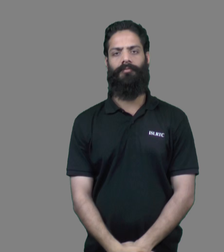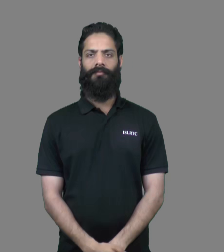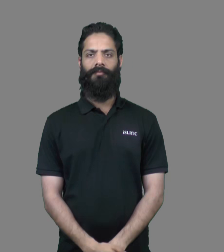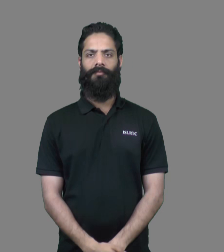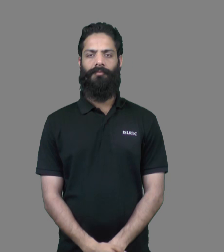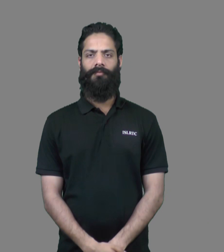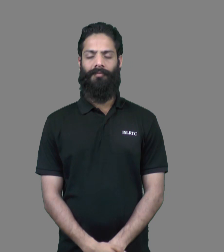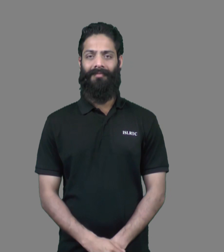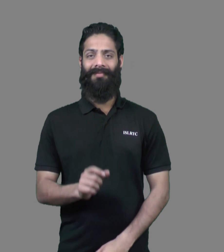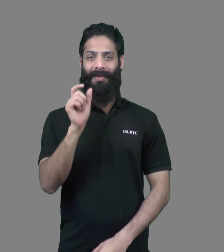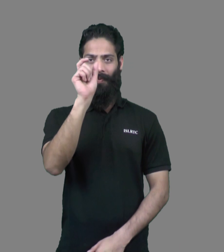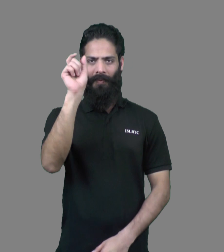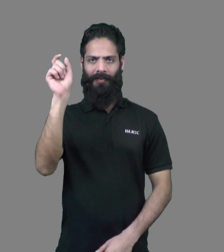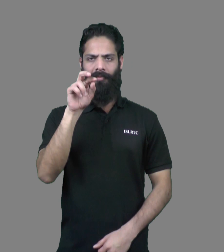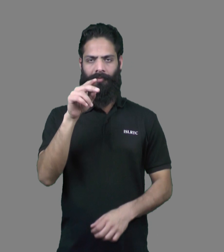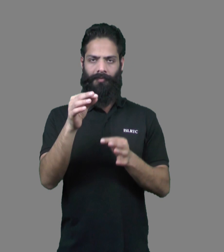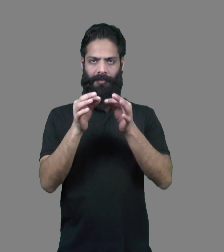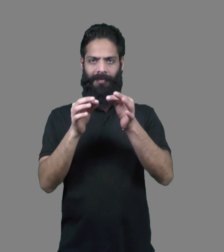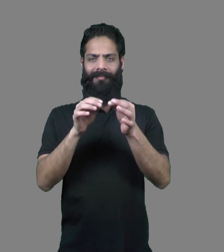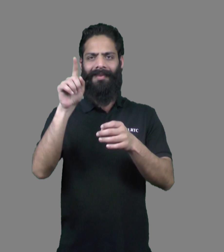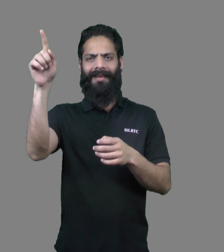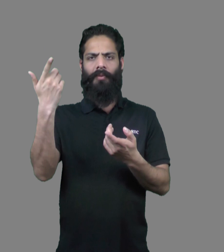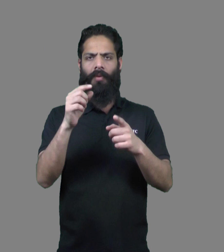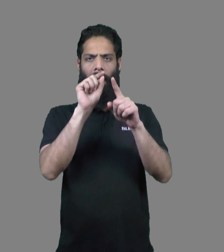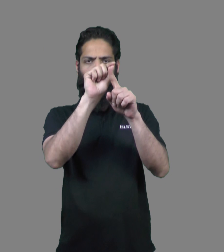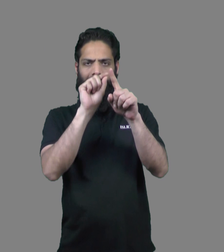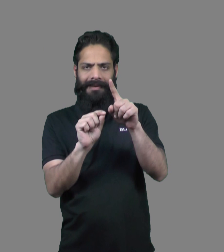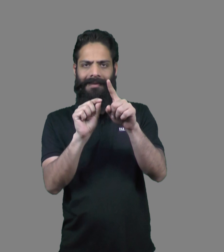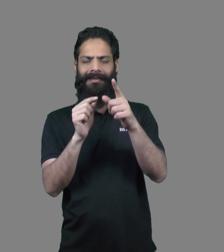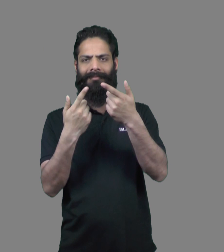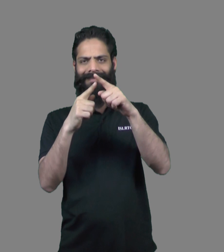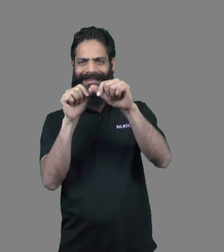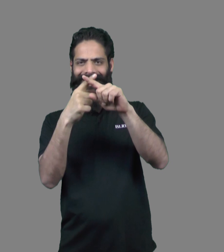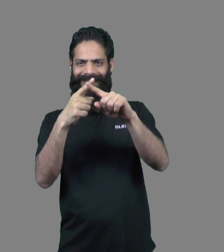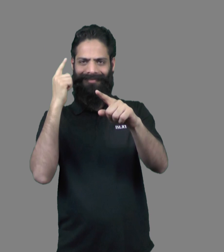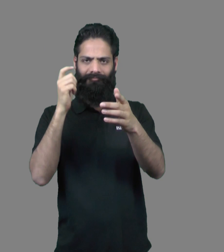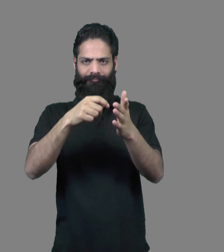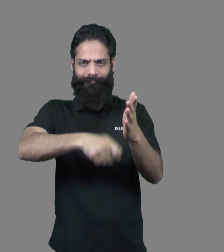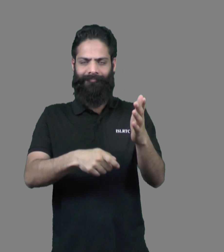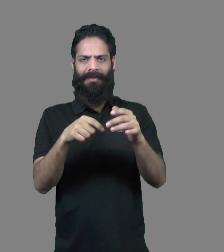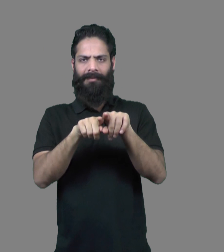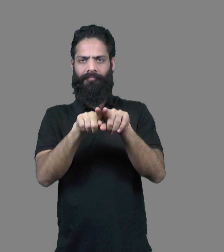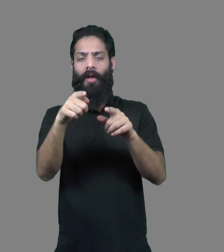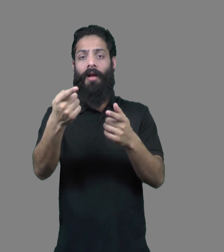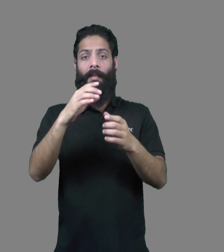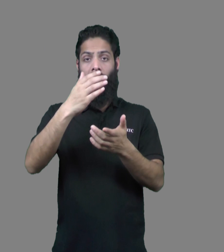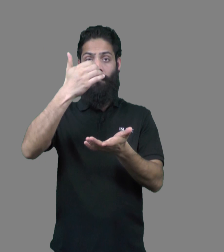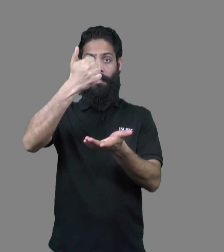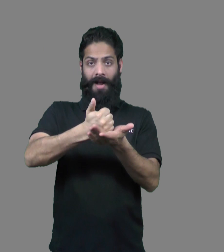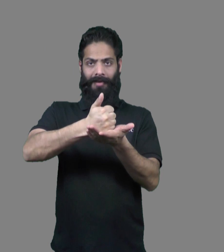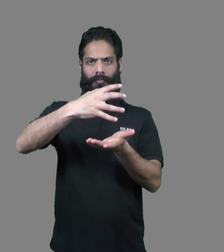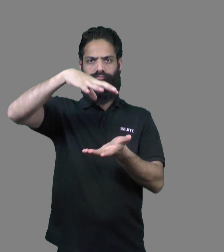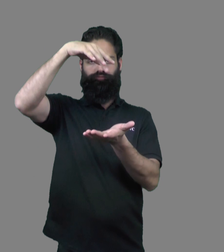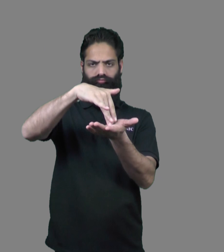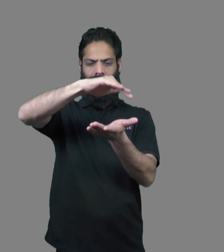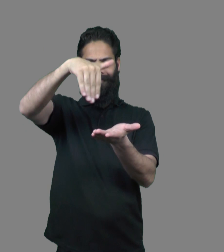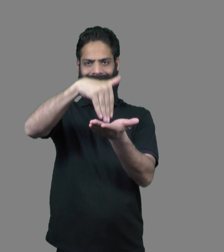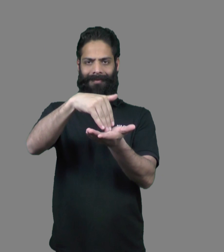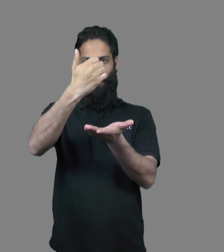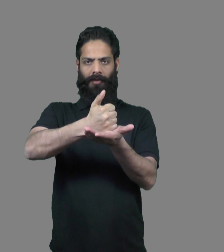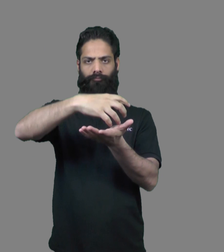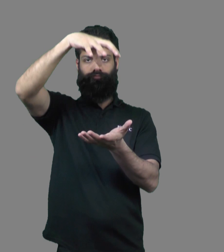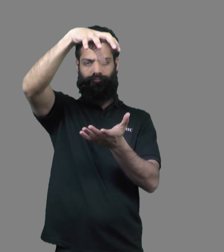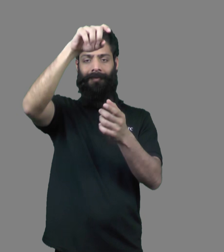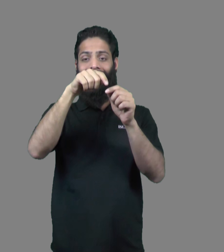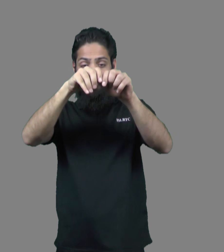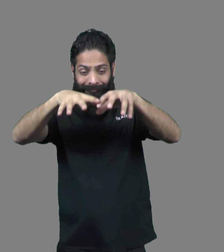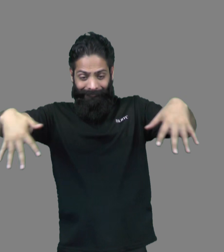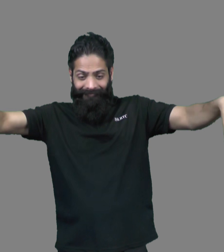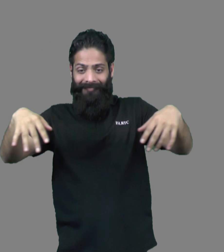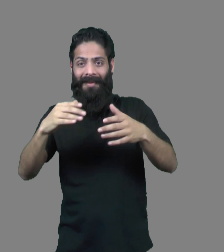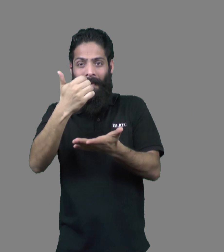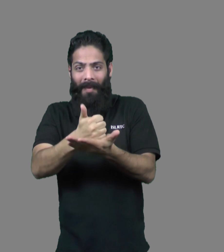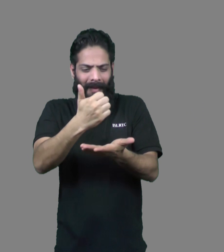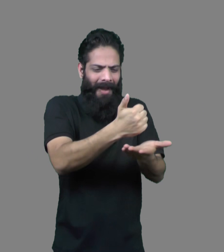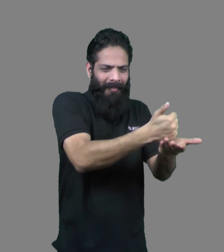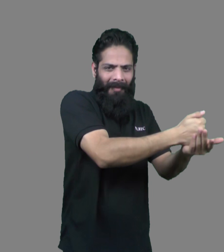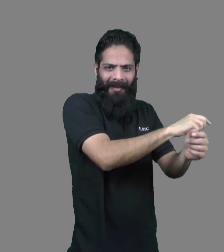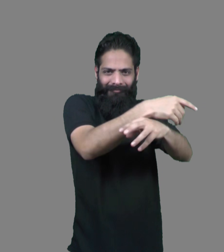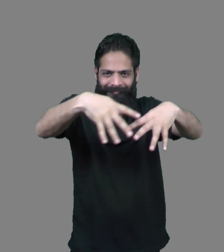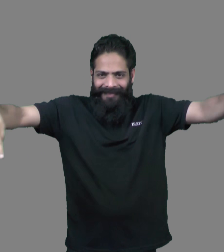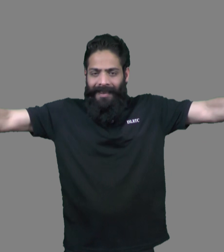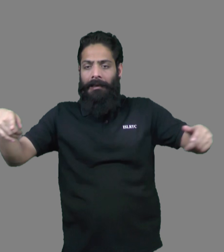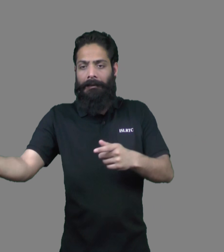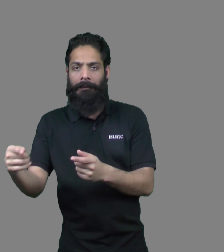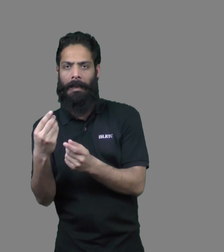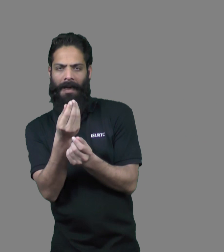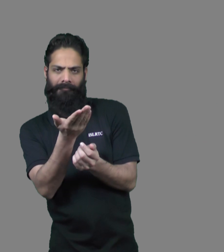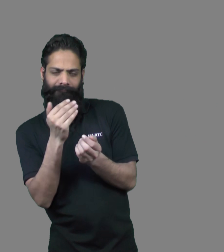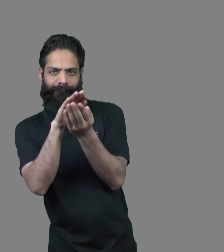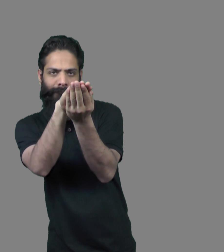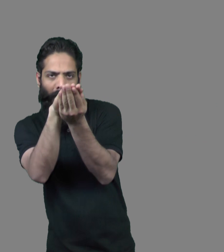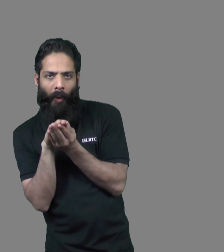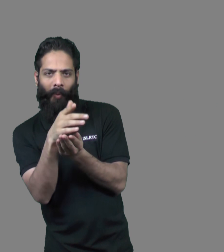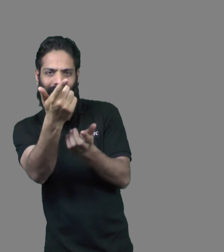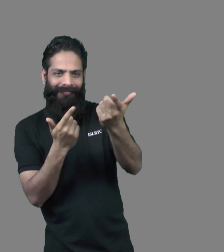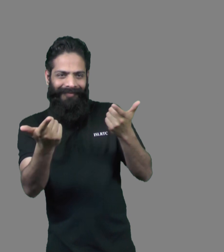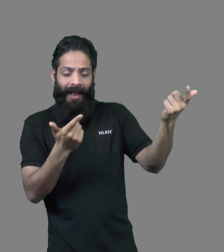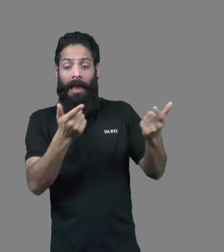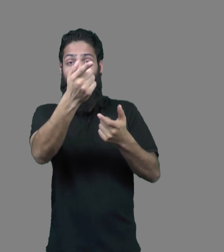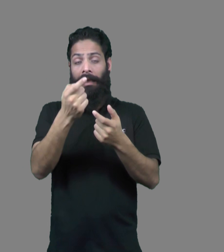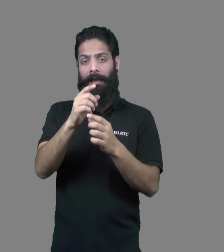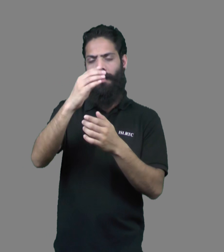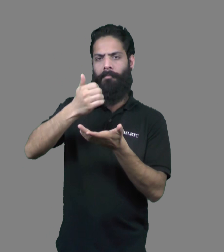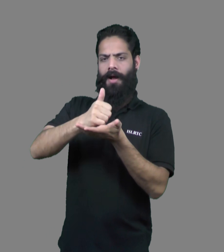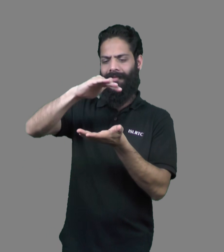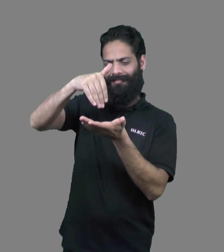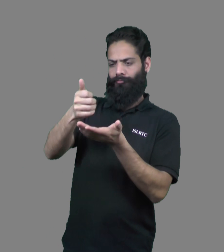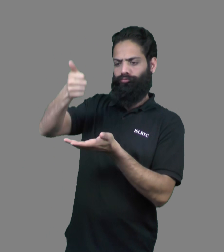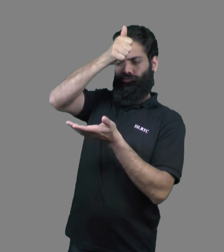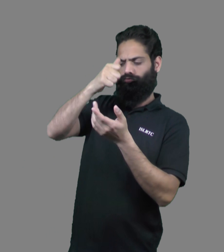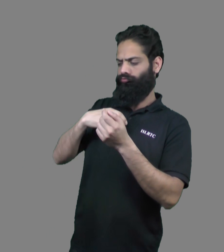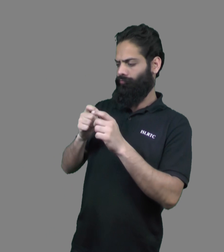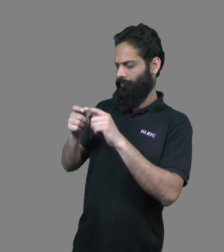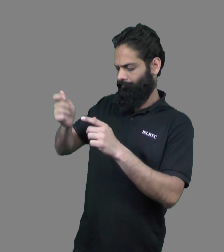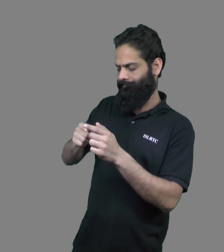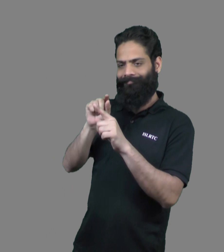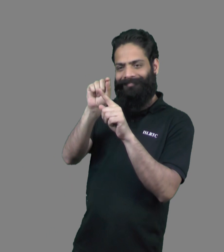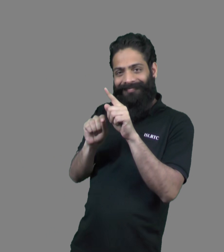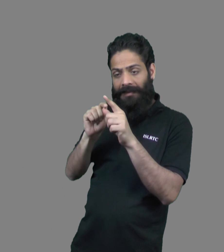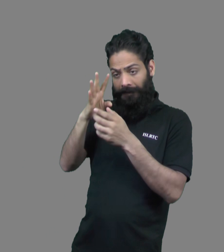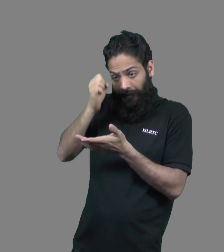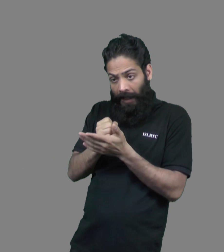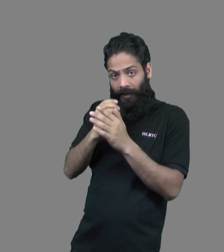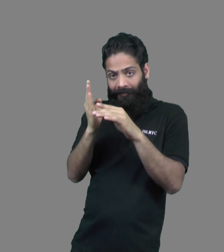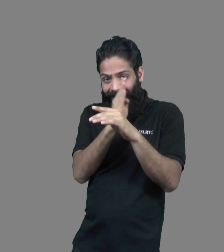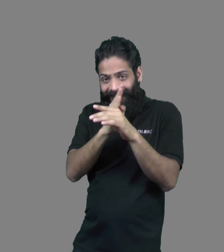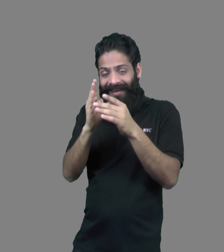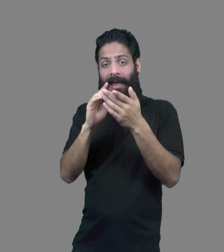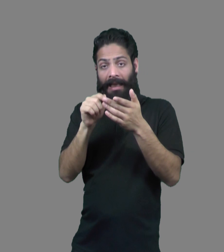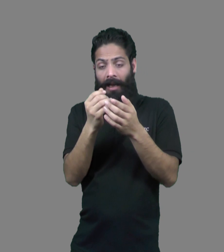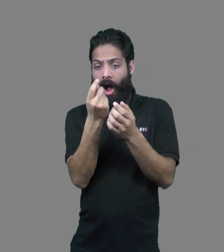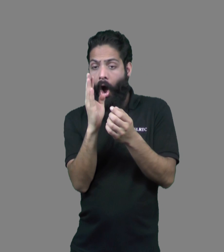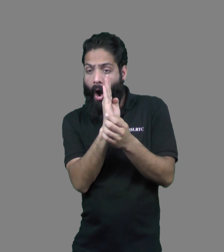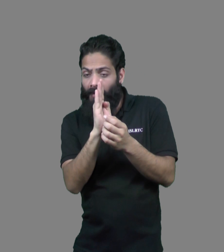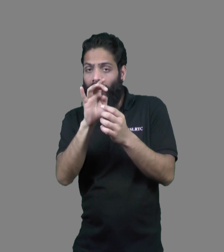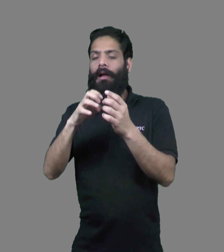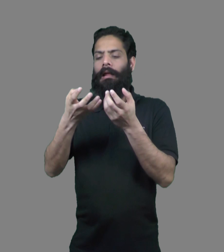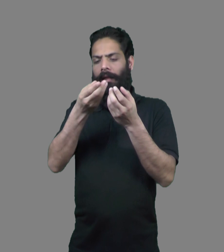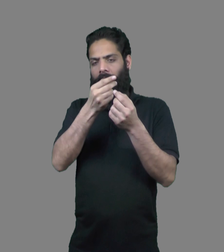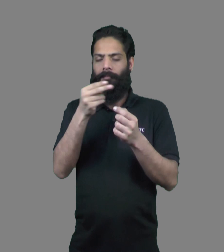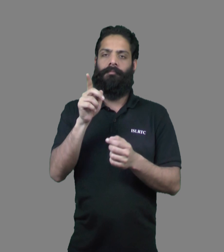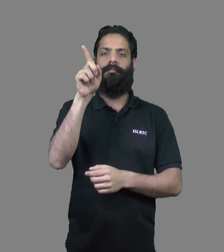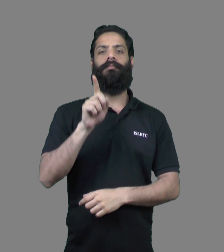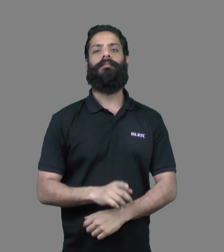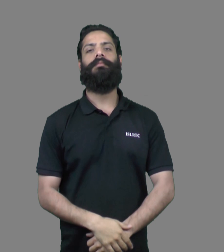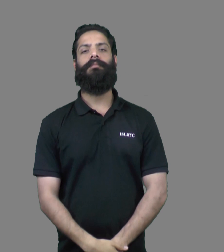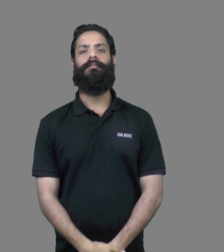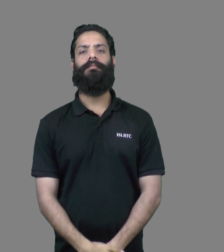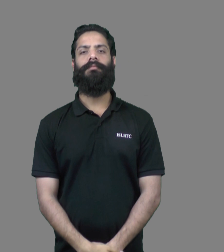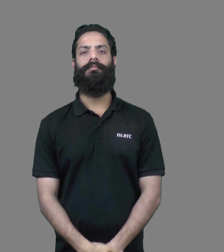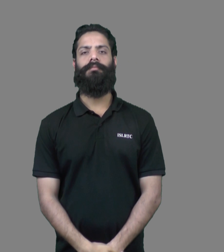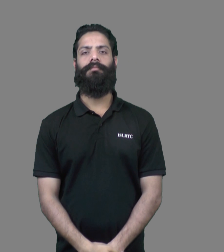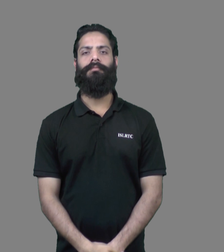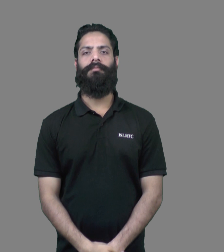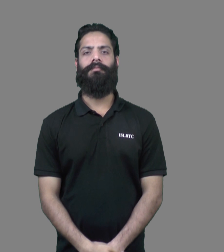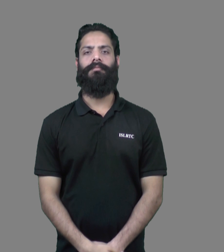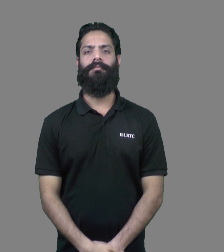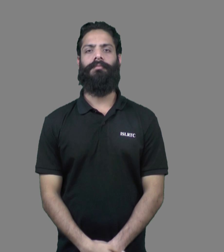Discount Rate